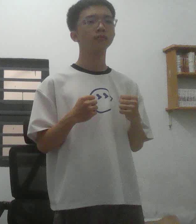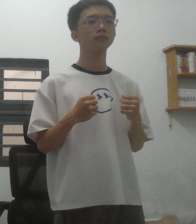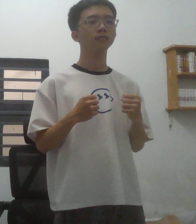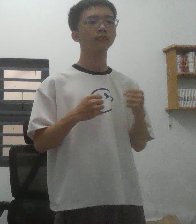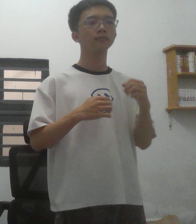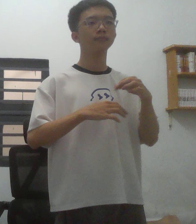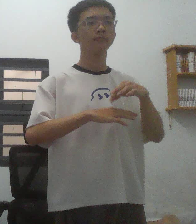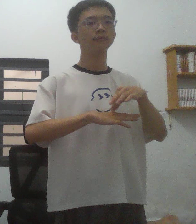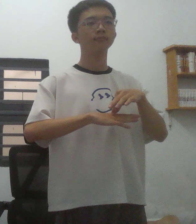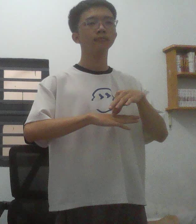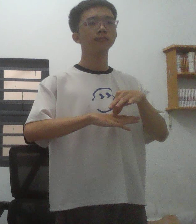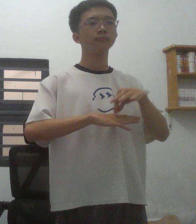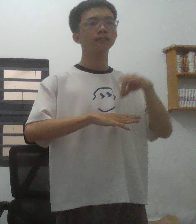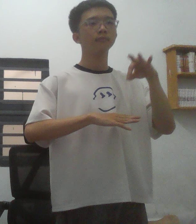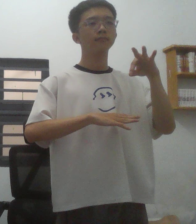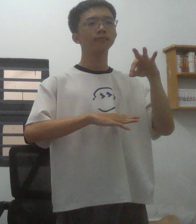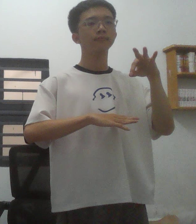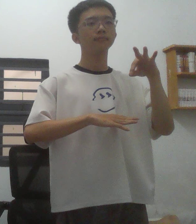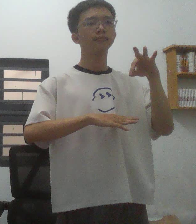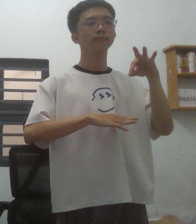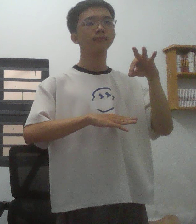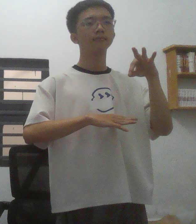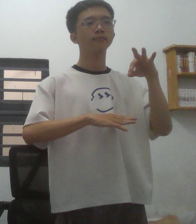tuan